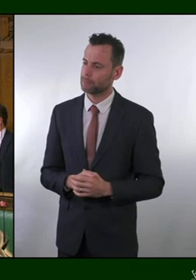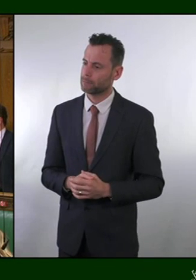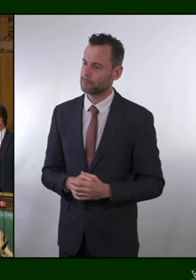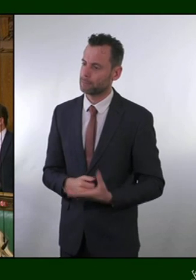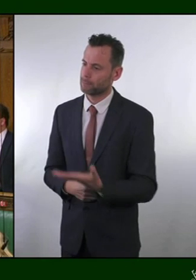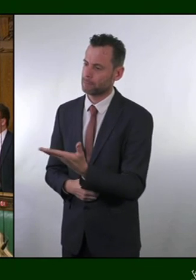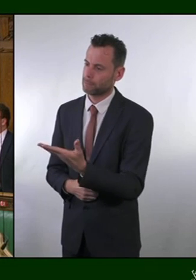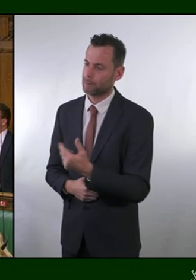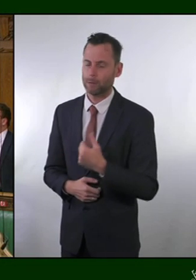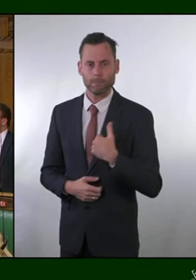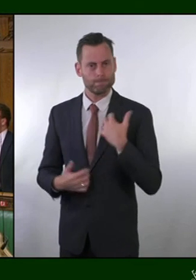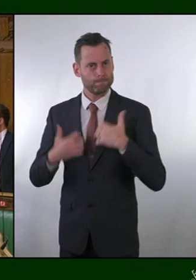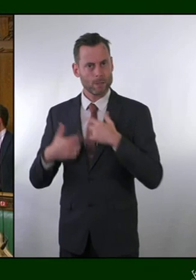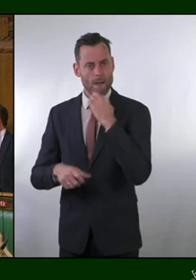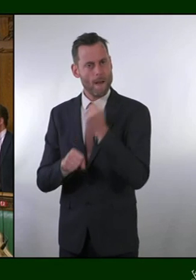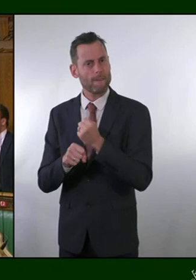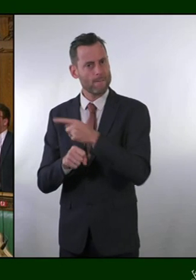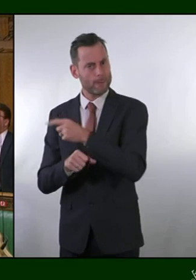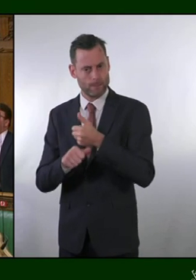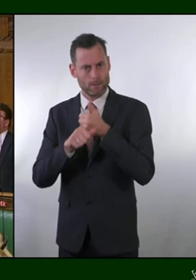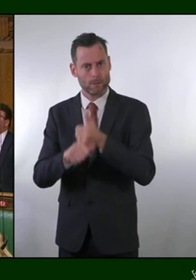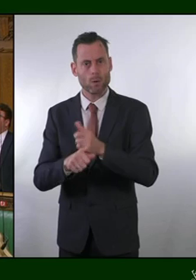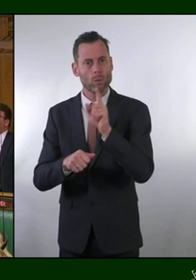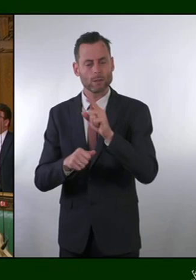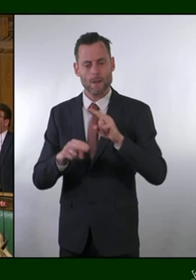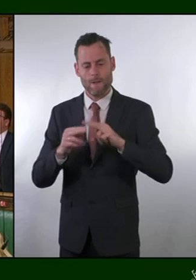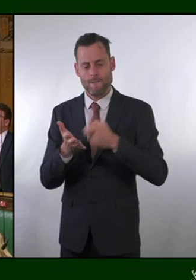I welcome the Government’s commitment to establish freeports.